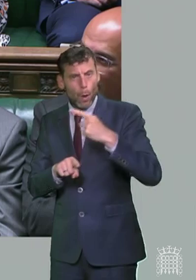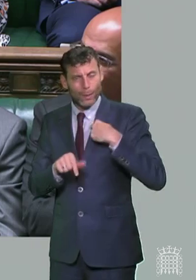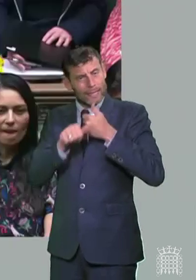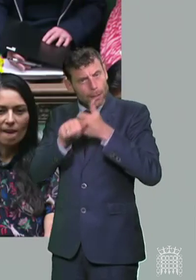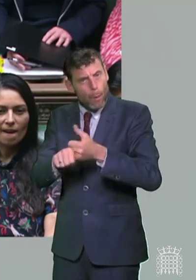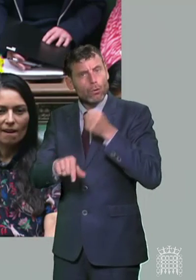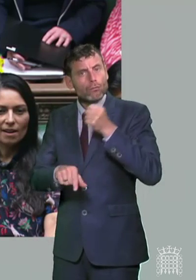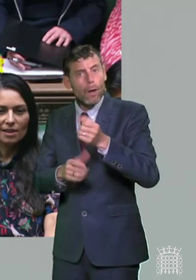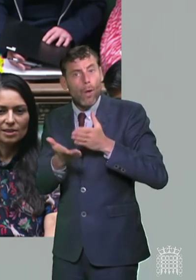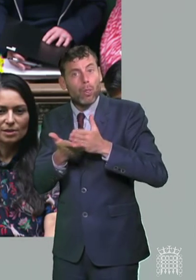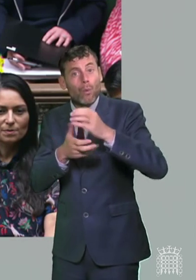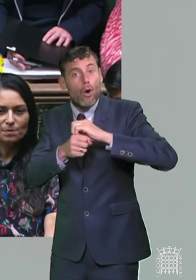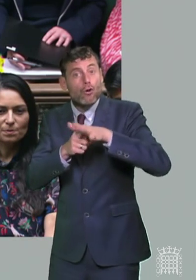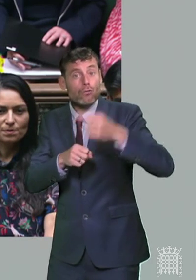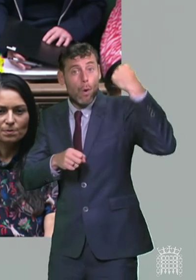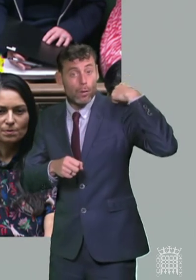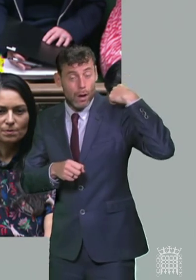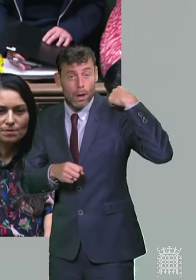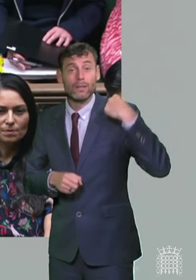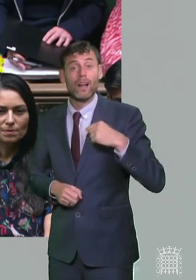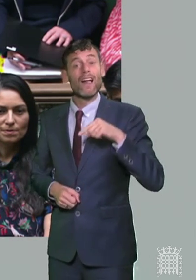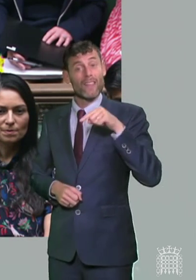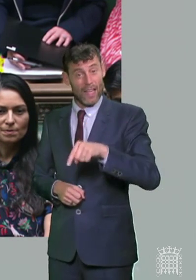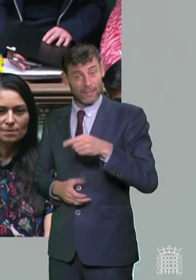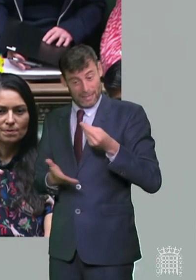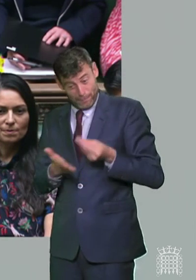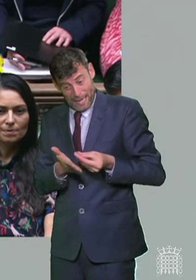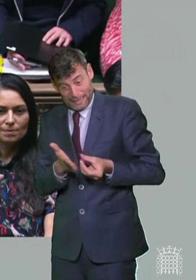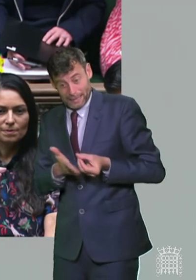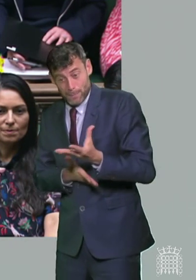That has cost every household £600.